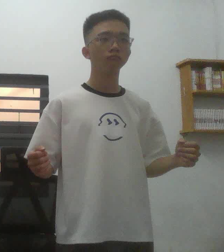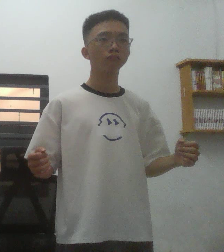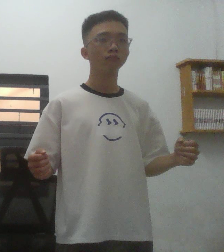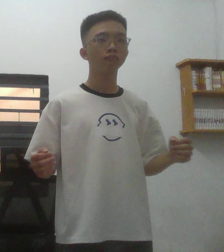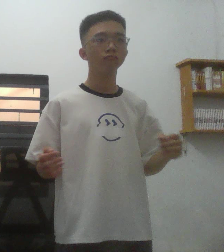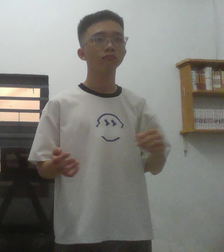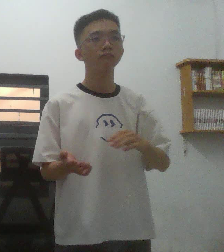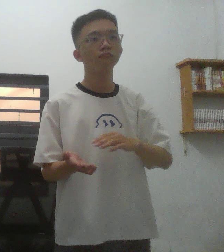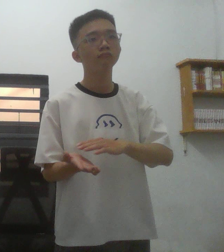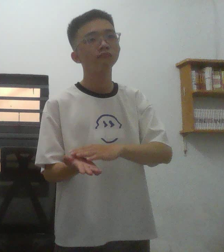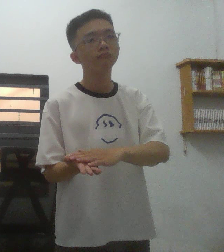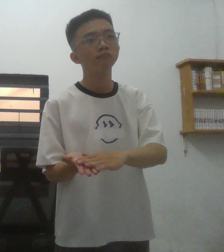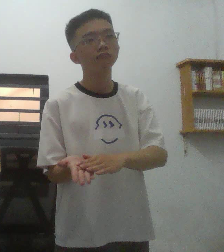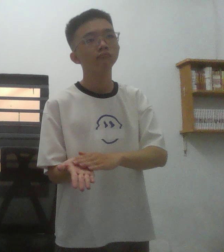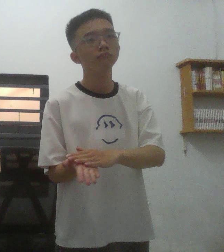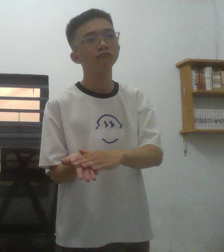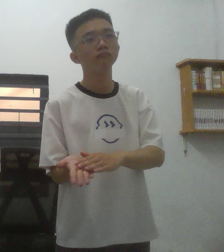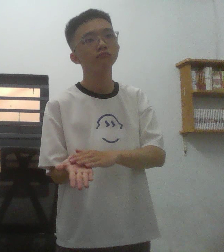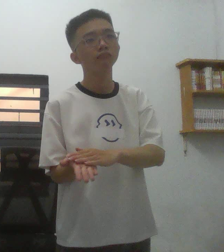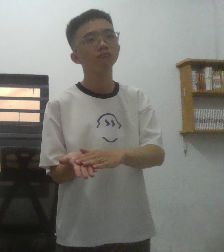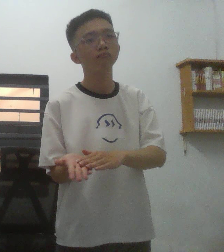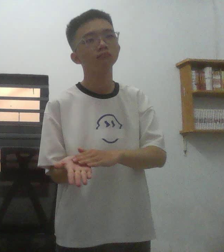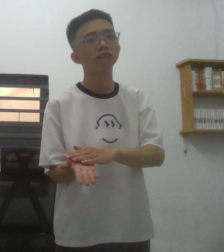xin loi